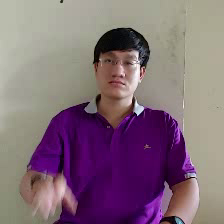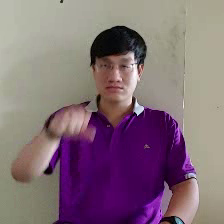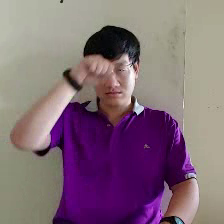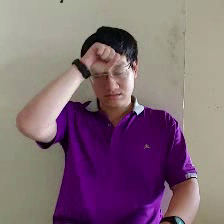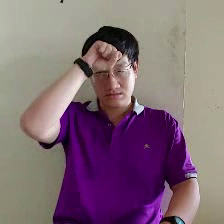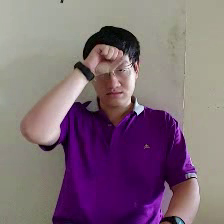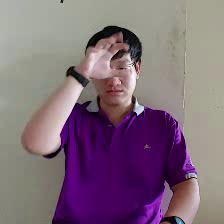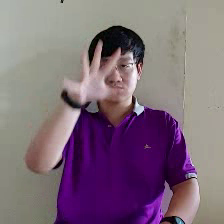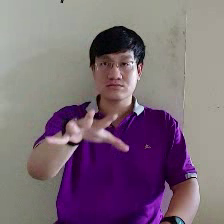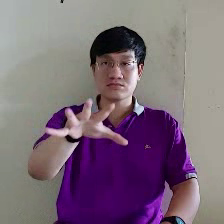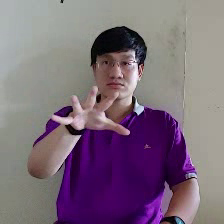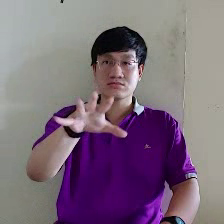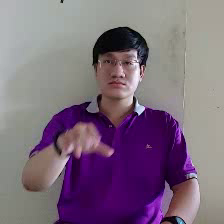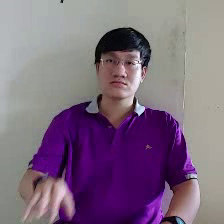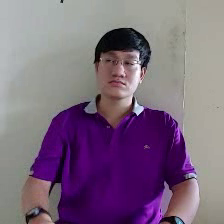Dạy dỗ